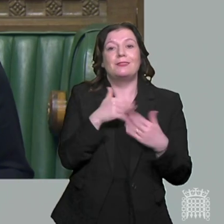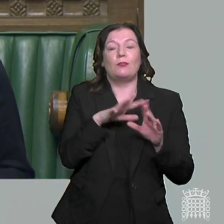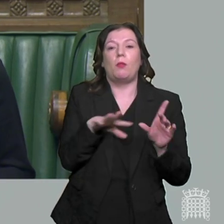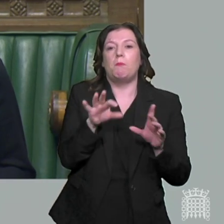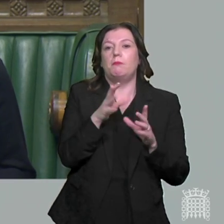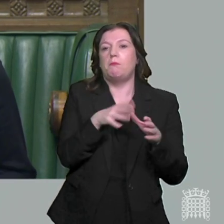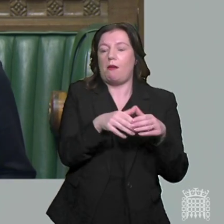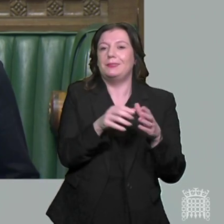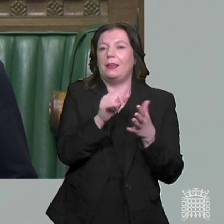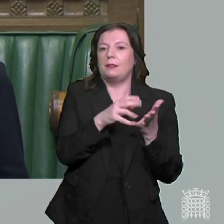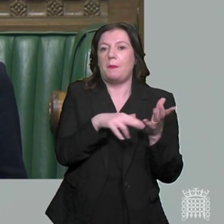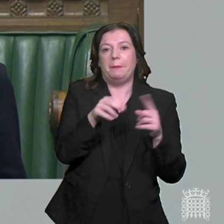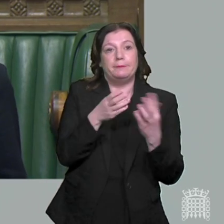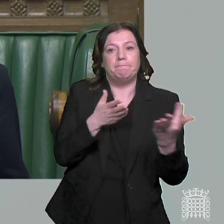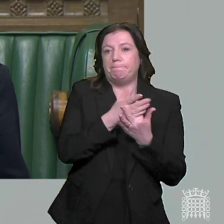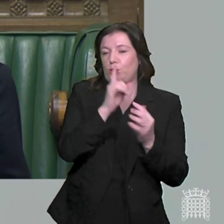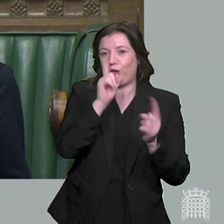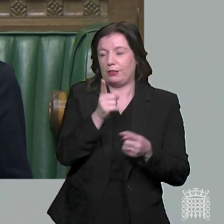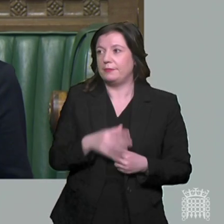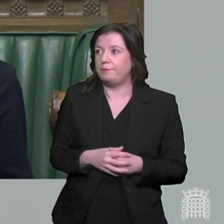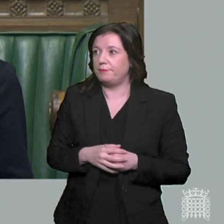I call the Chancellor of the Exchequer.